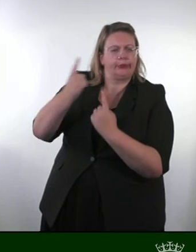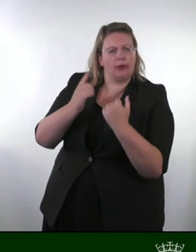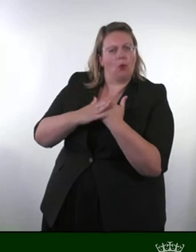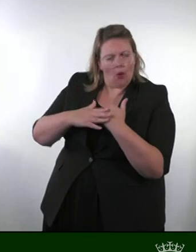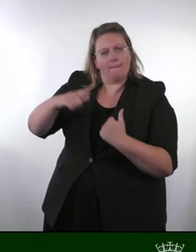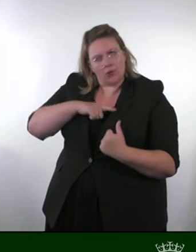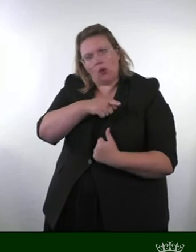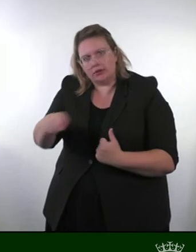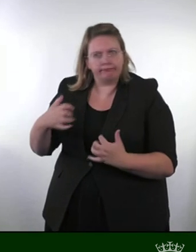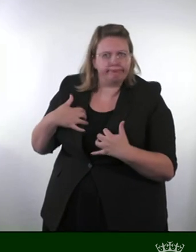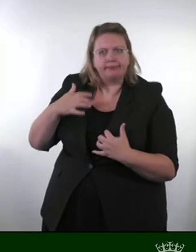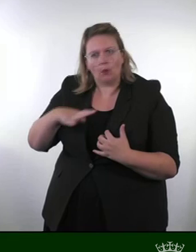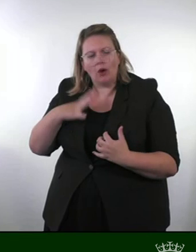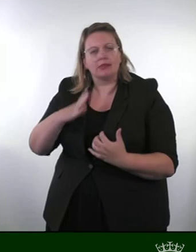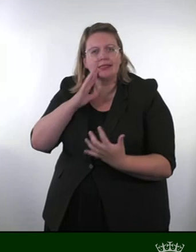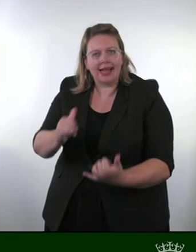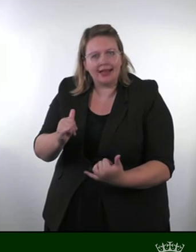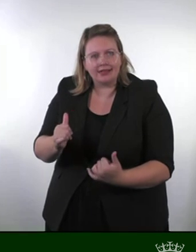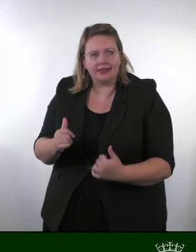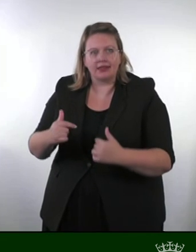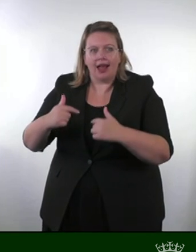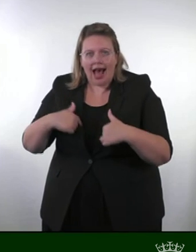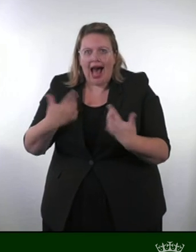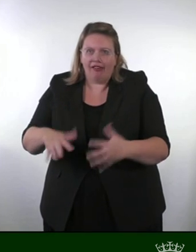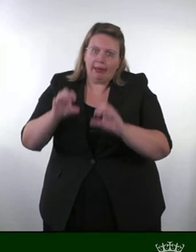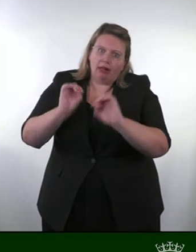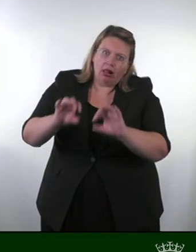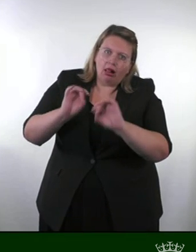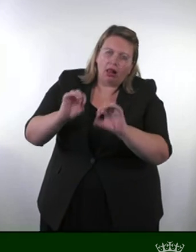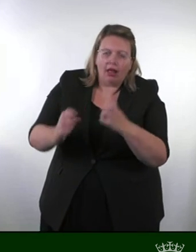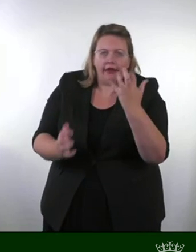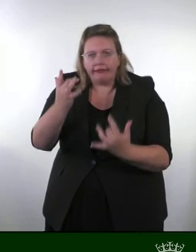I do not know whether you have been listening, Mr Speaker, but I have been trying to give the House the figures.